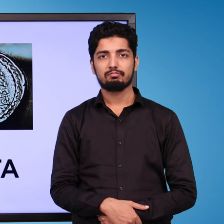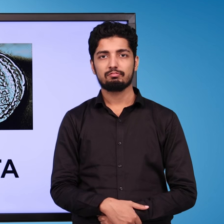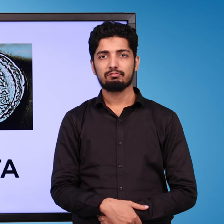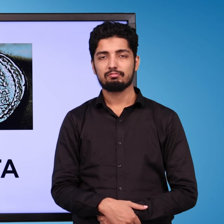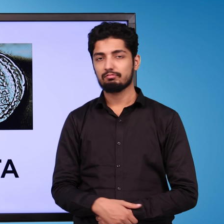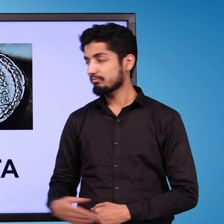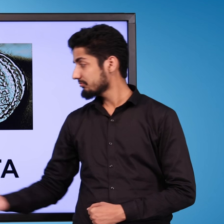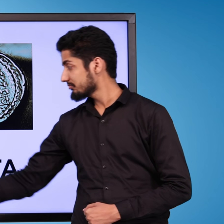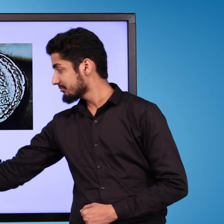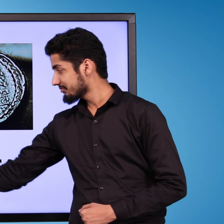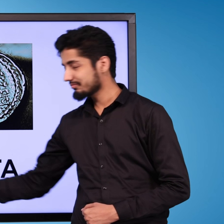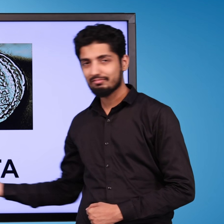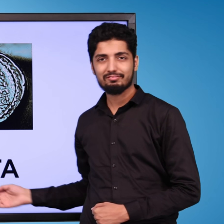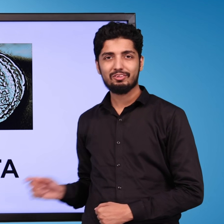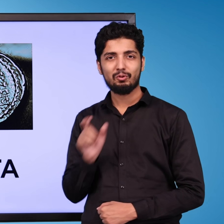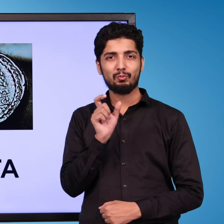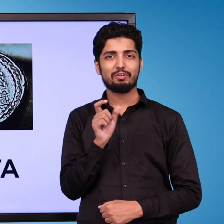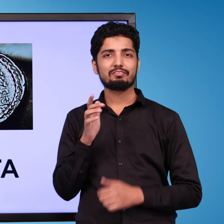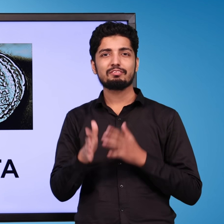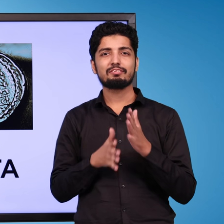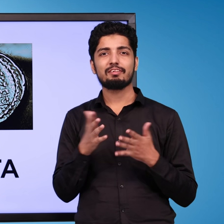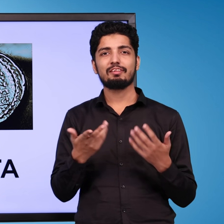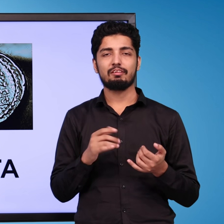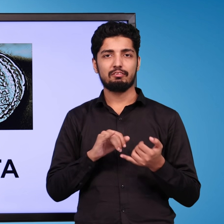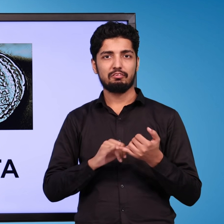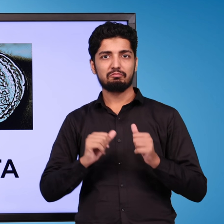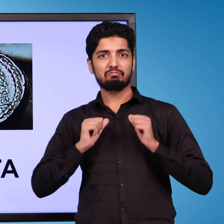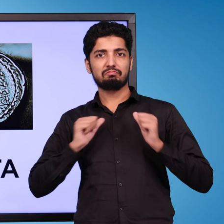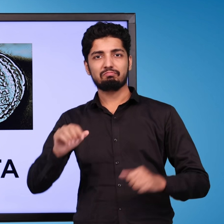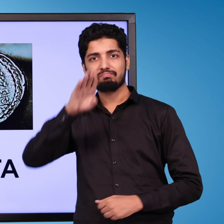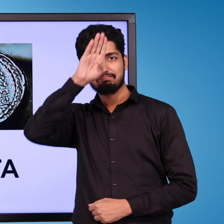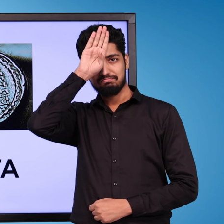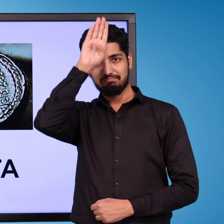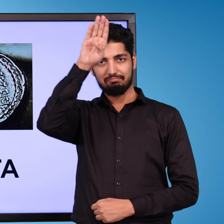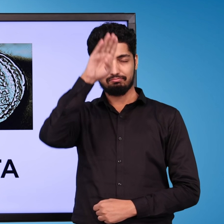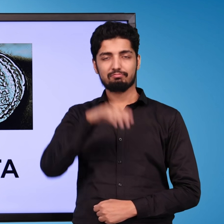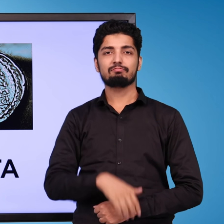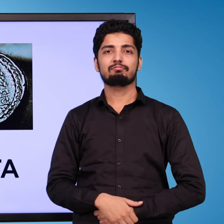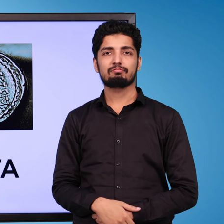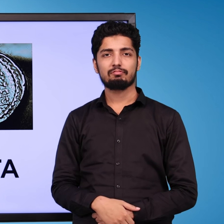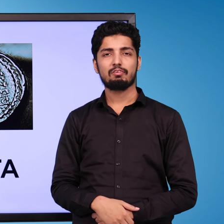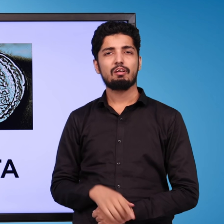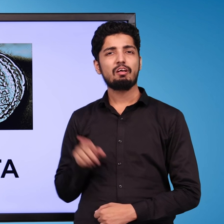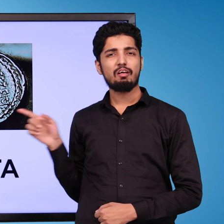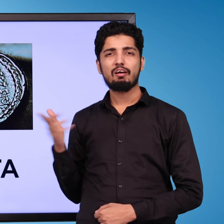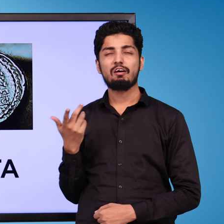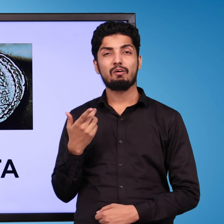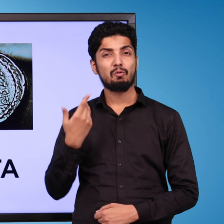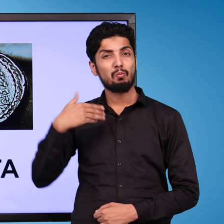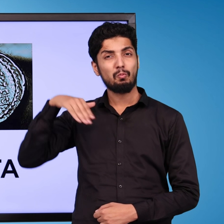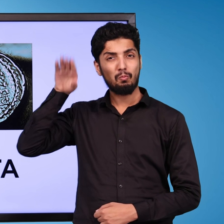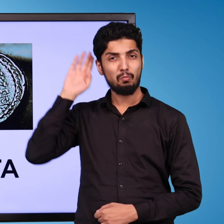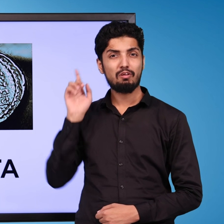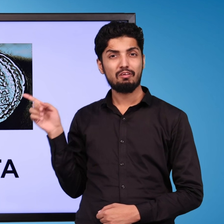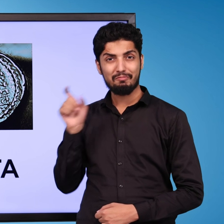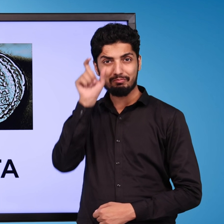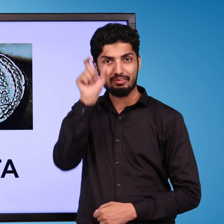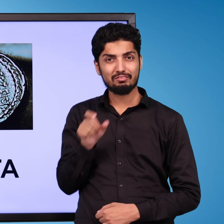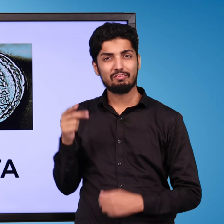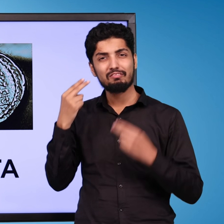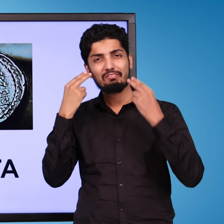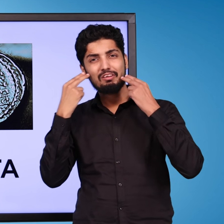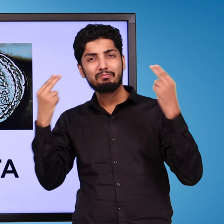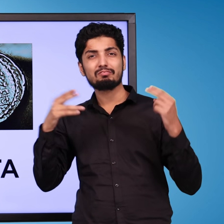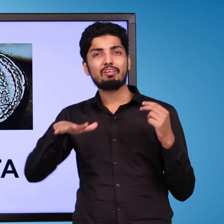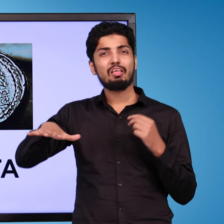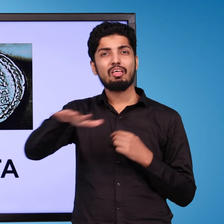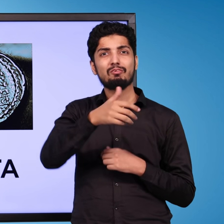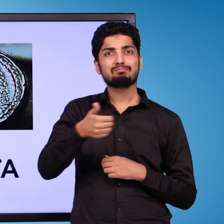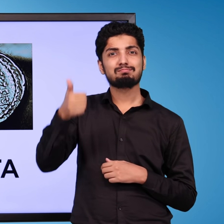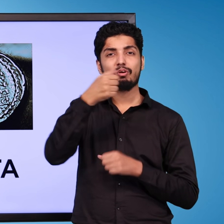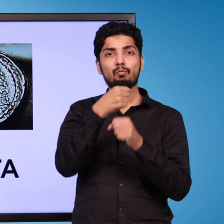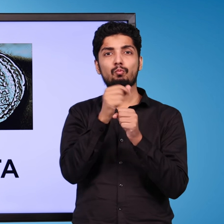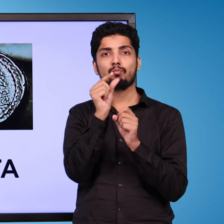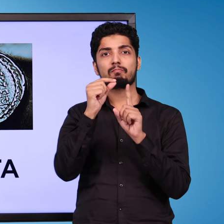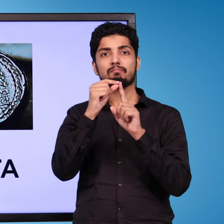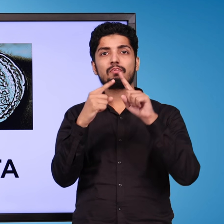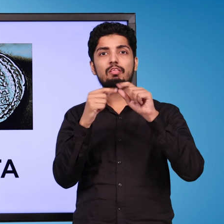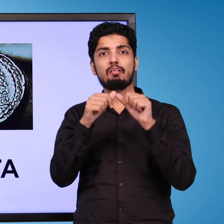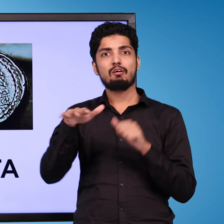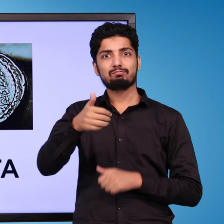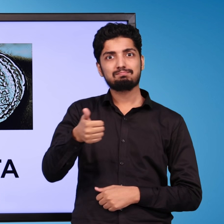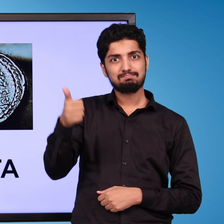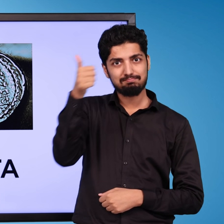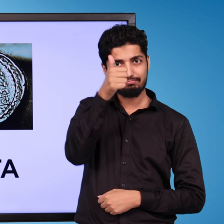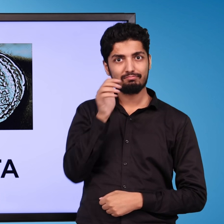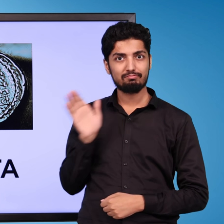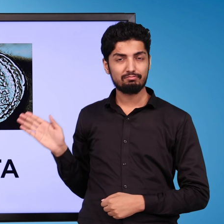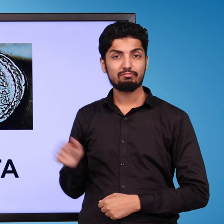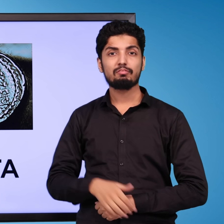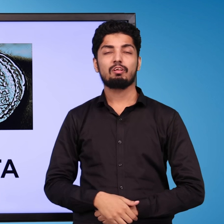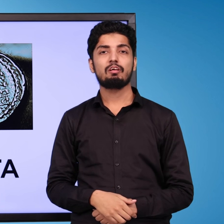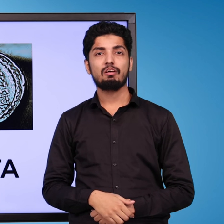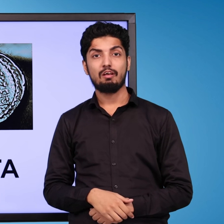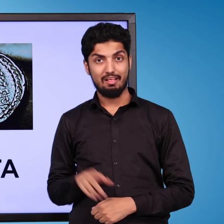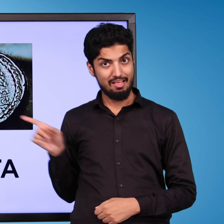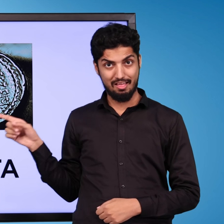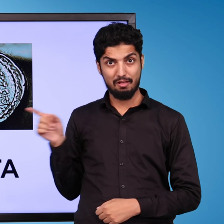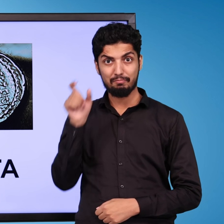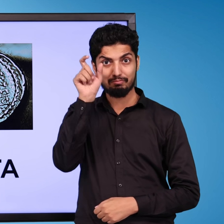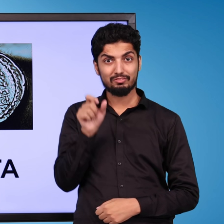Samudragupta This is the sign name for Samudragupta. He was a famous ruler of the Gupta dynasty.